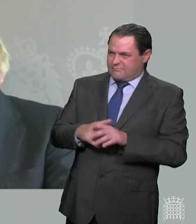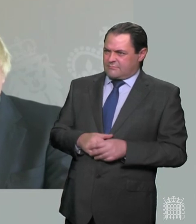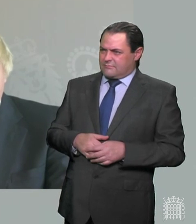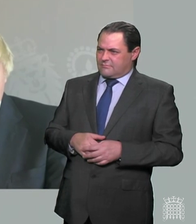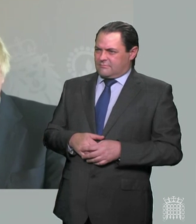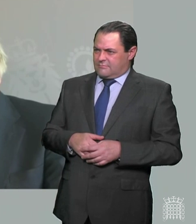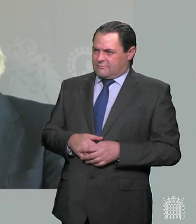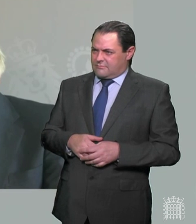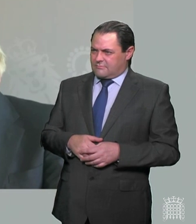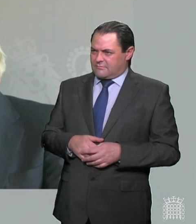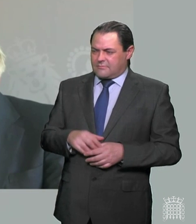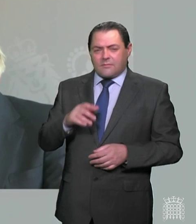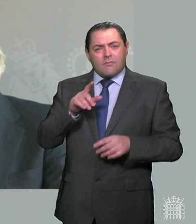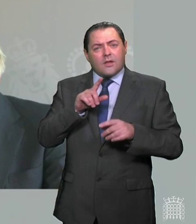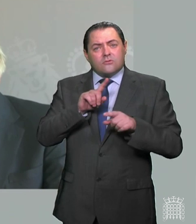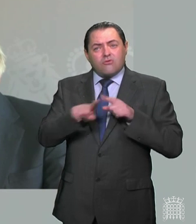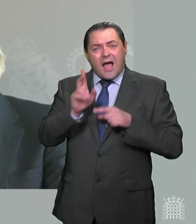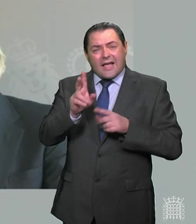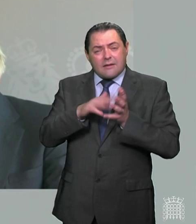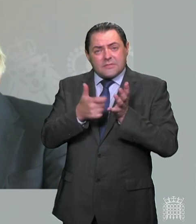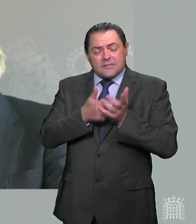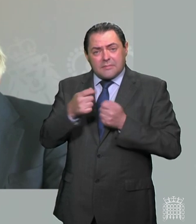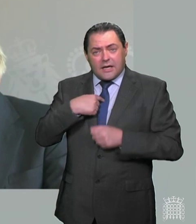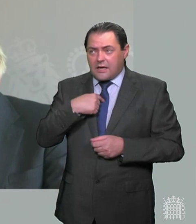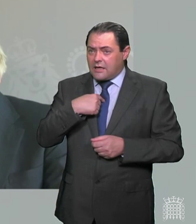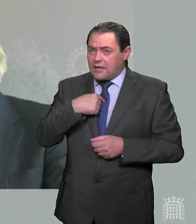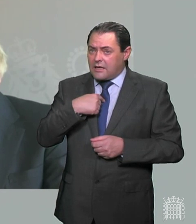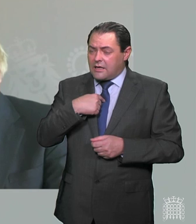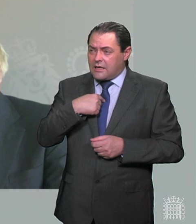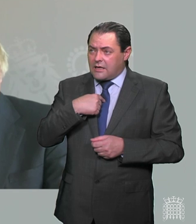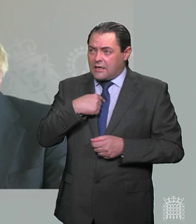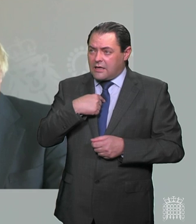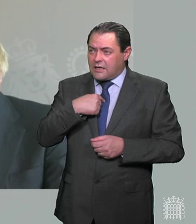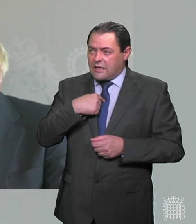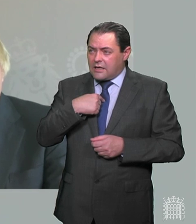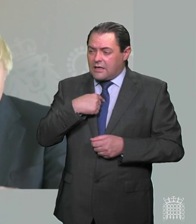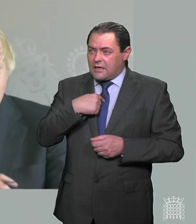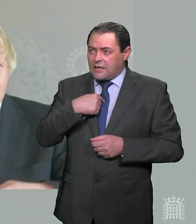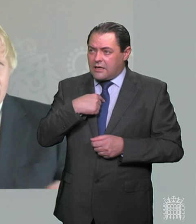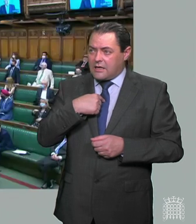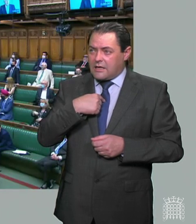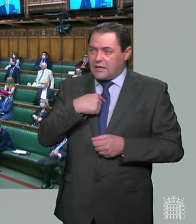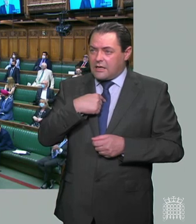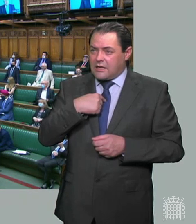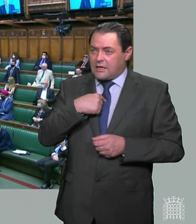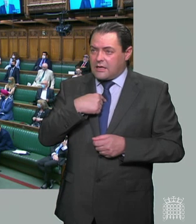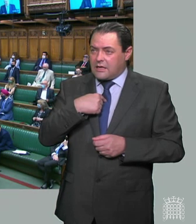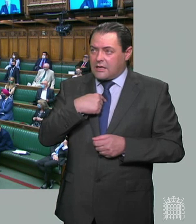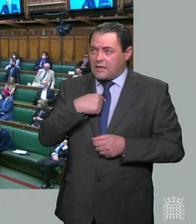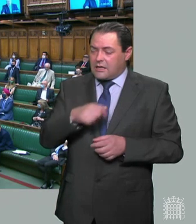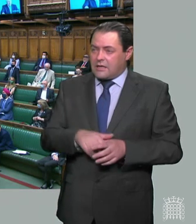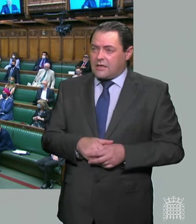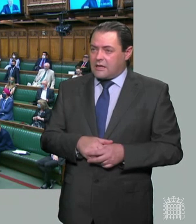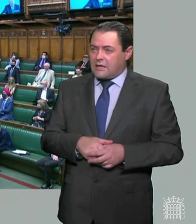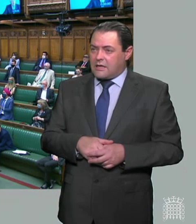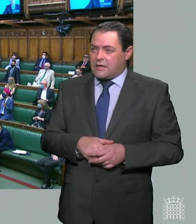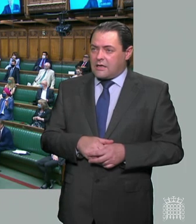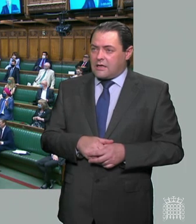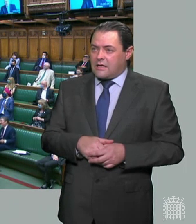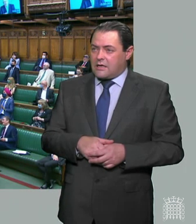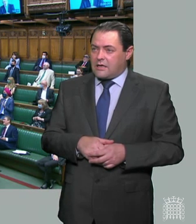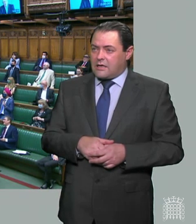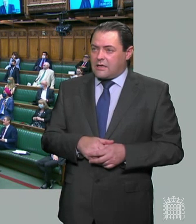Do you want me to have another go, Mr Speaker? Hang on a moment, is it this thing here?